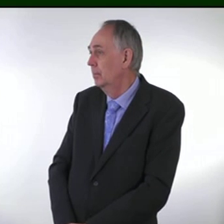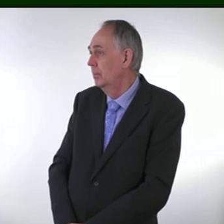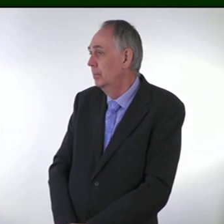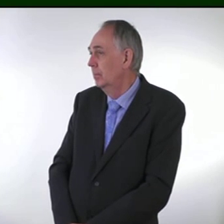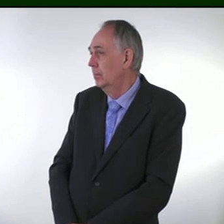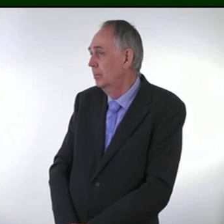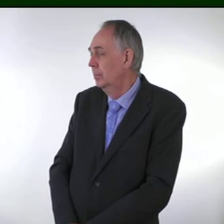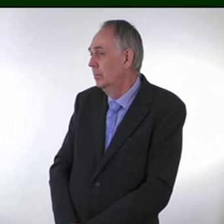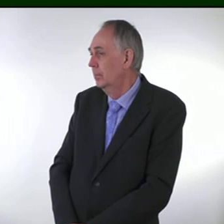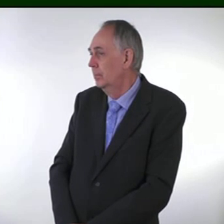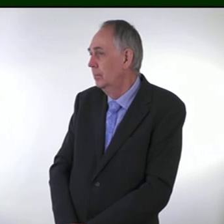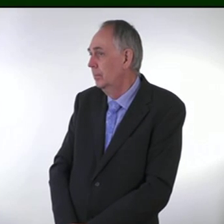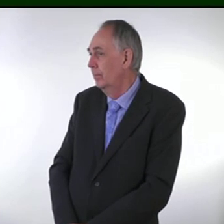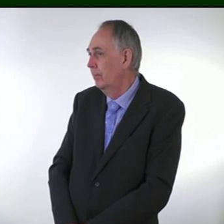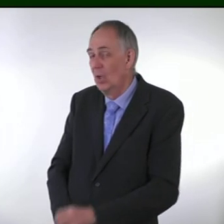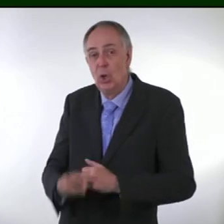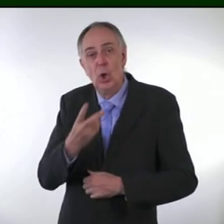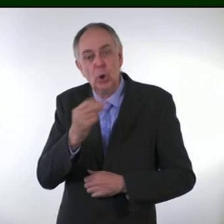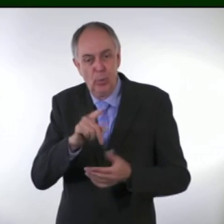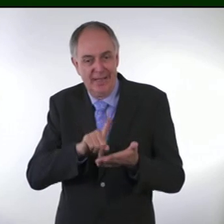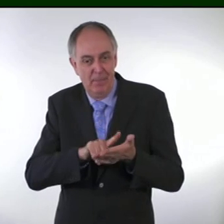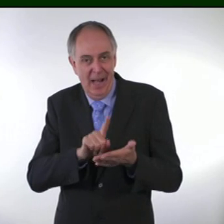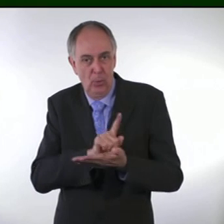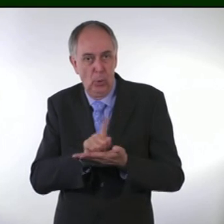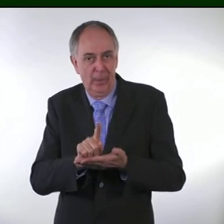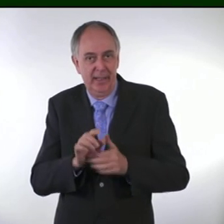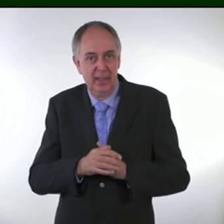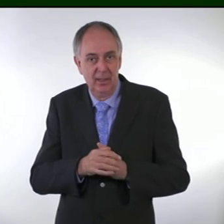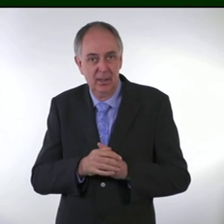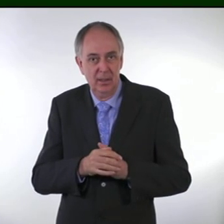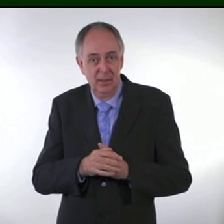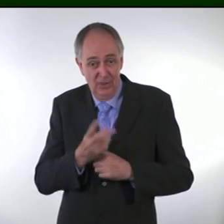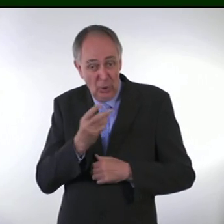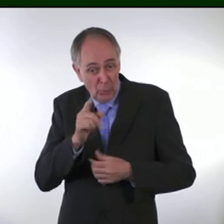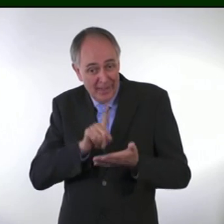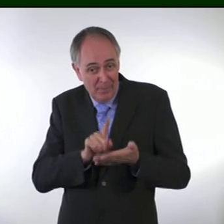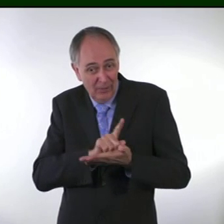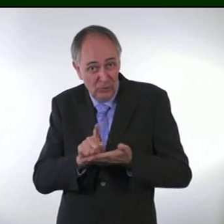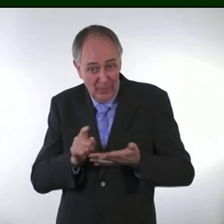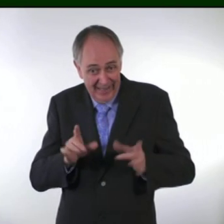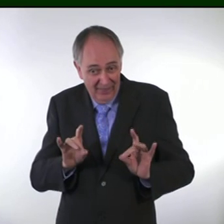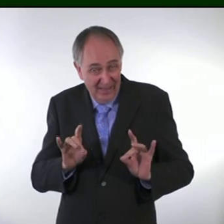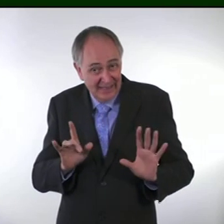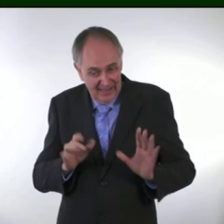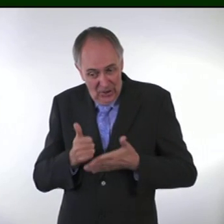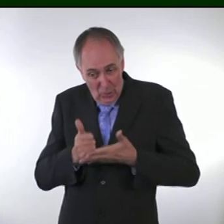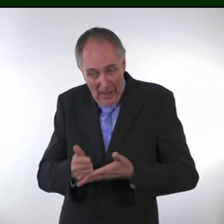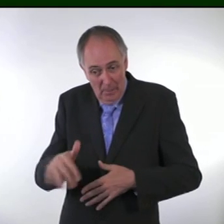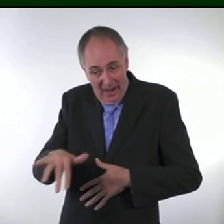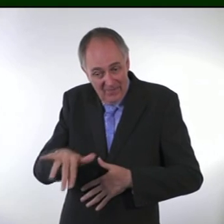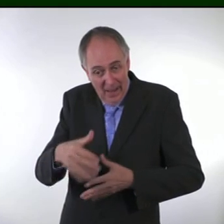Twenty pounds a week—twenty pounds a week to help families with children.